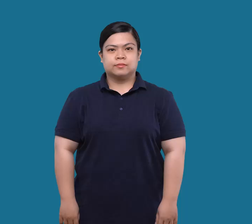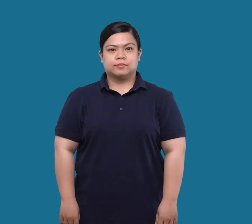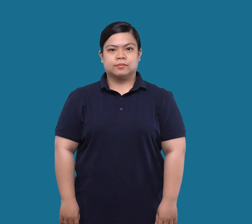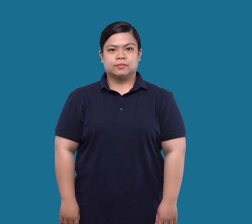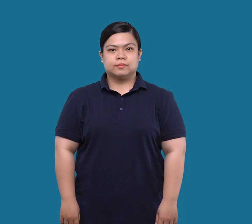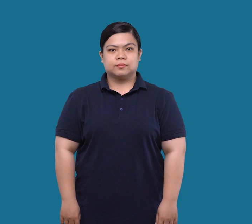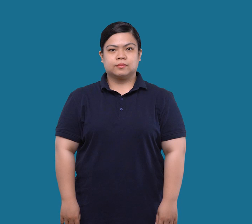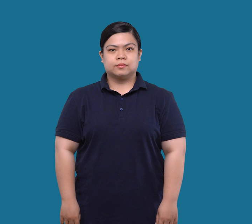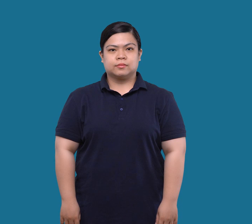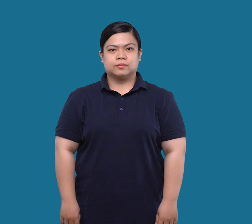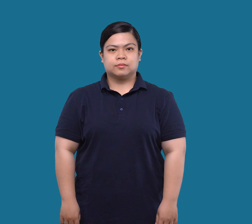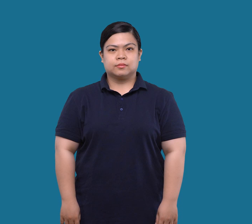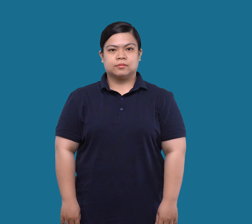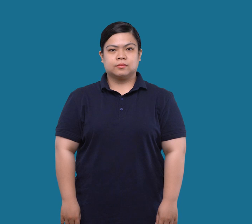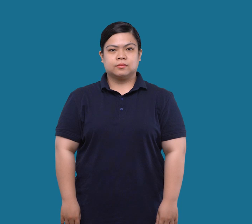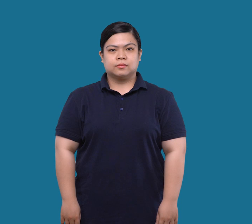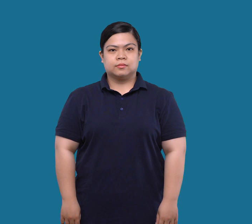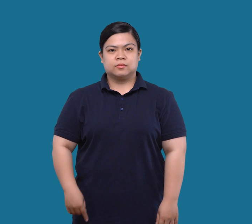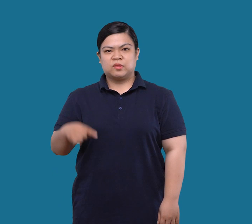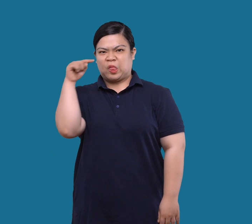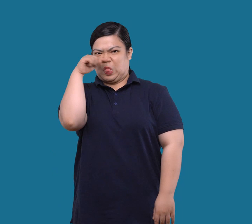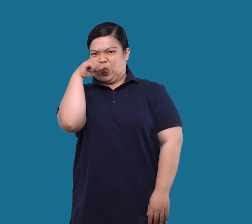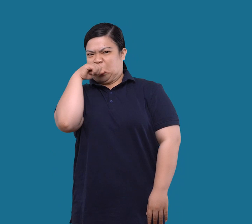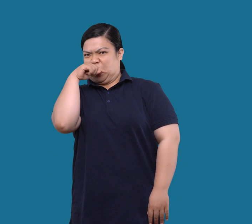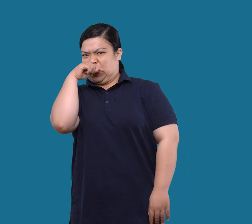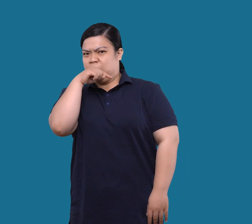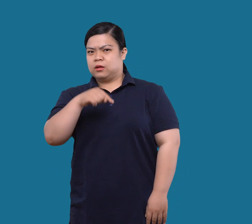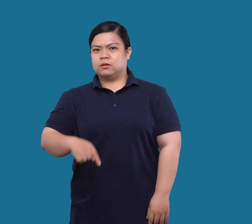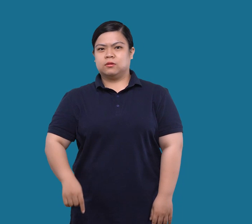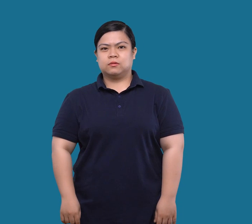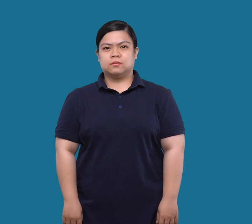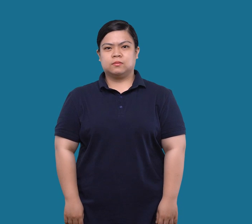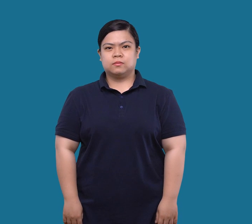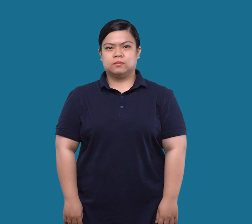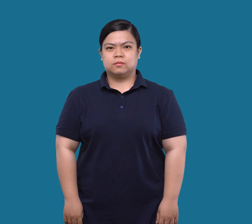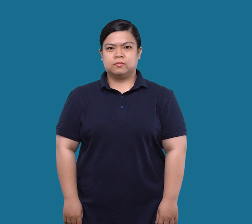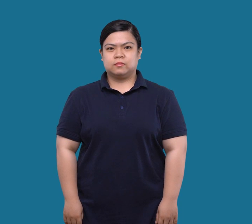gian dối